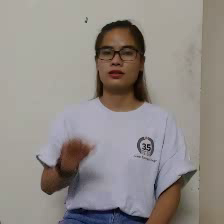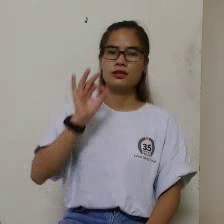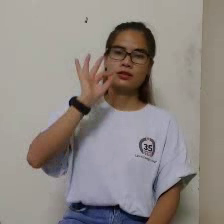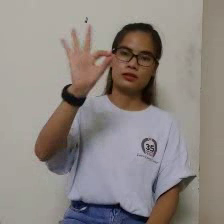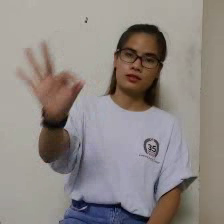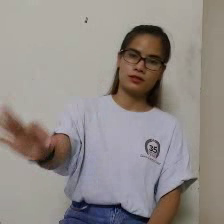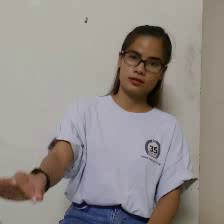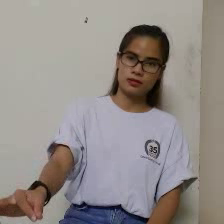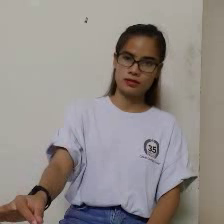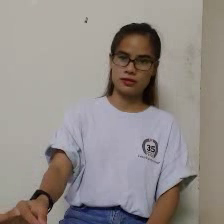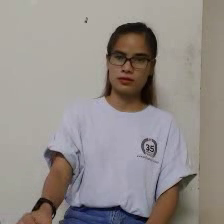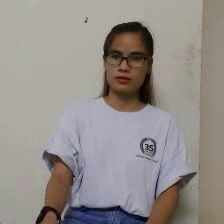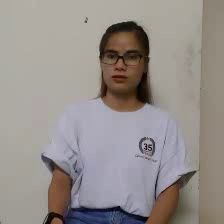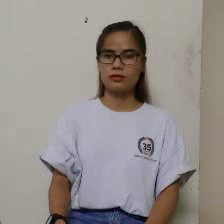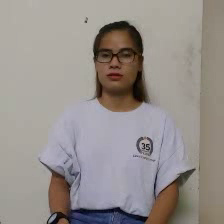Thương